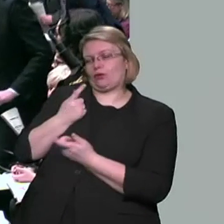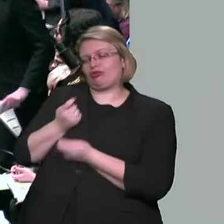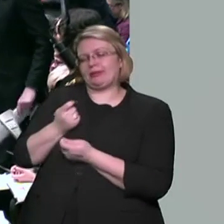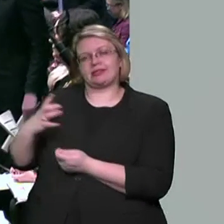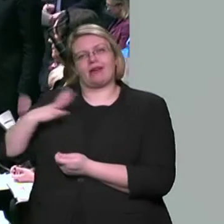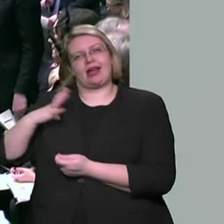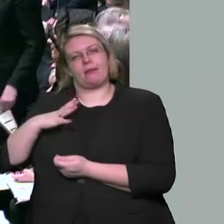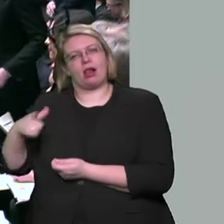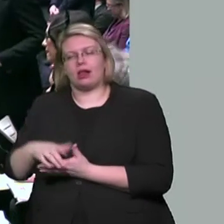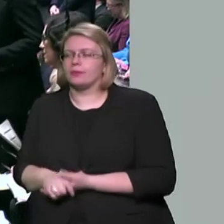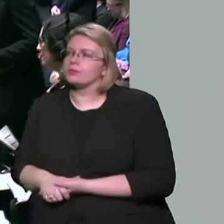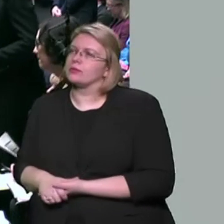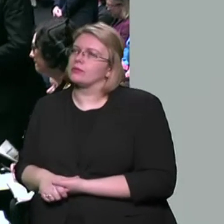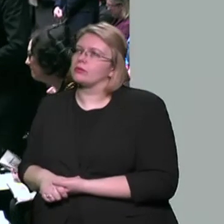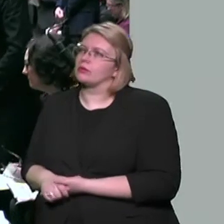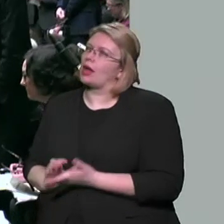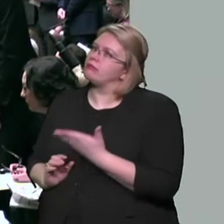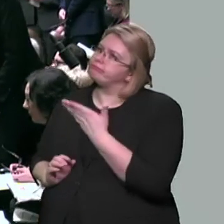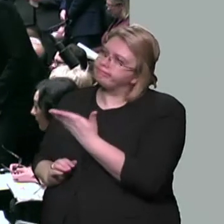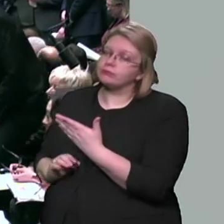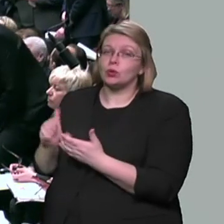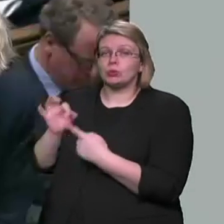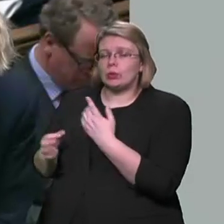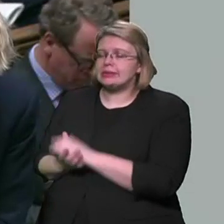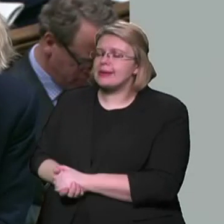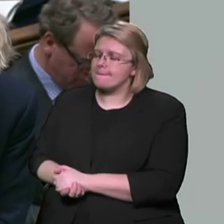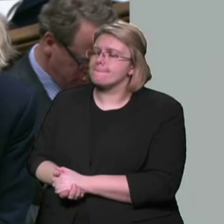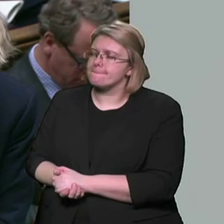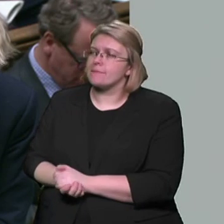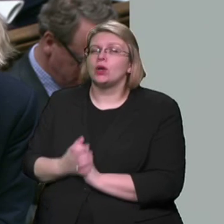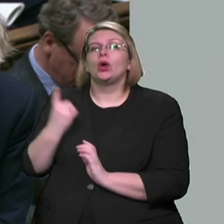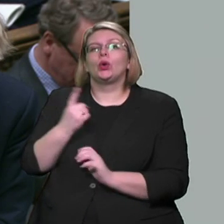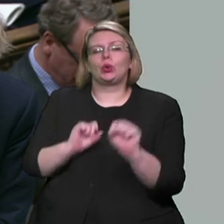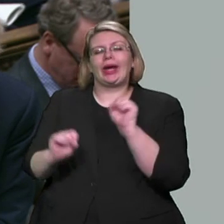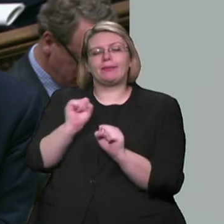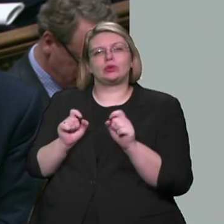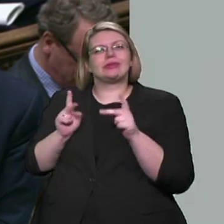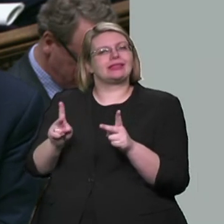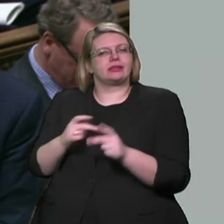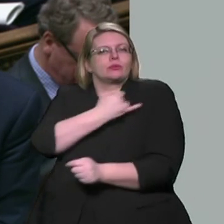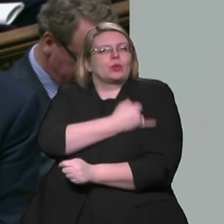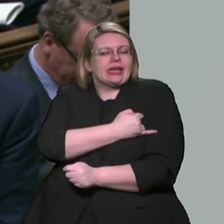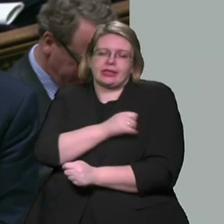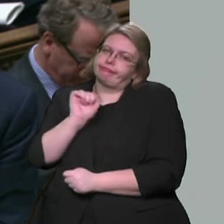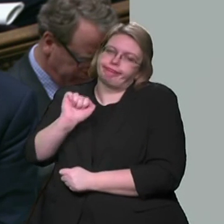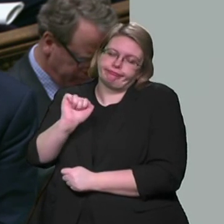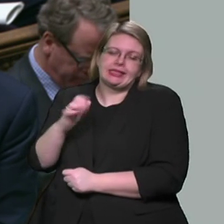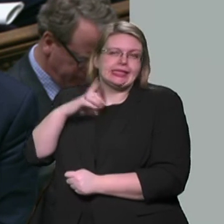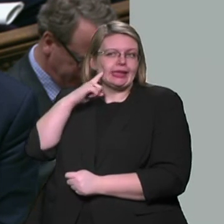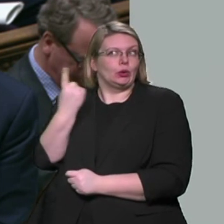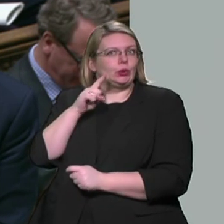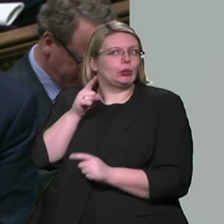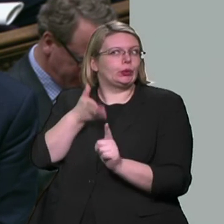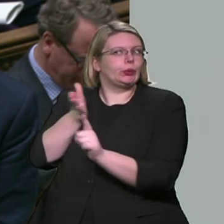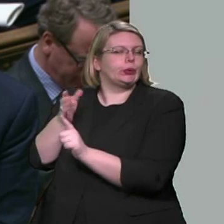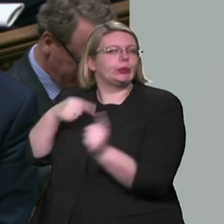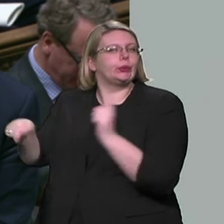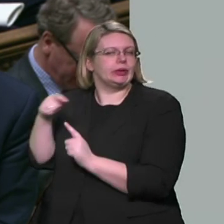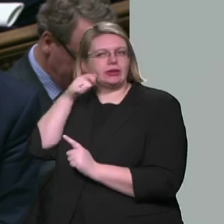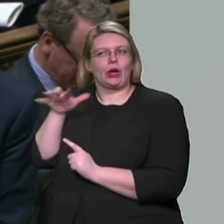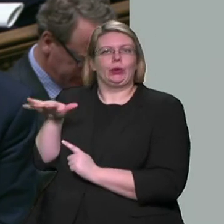My honourable Friend makes a very important point about the immunosuppressed and the need to identify them correctly.